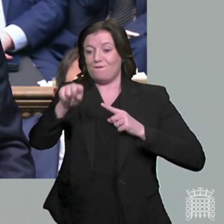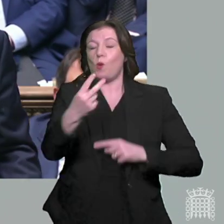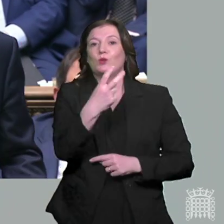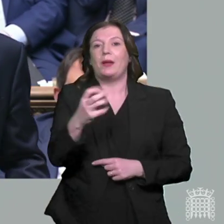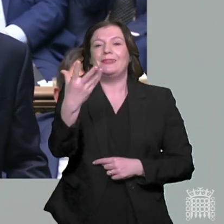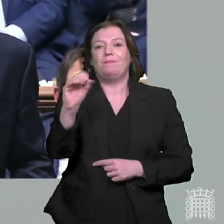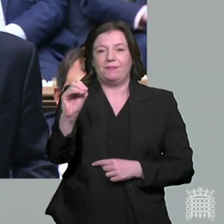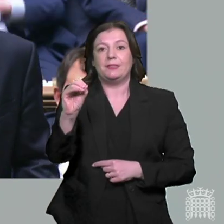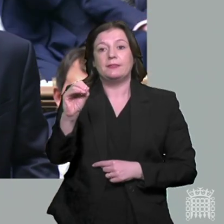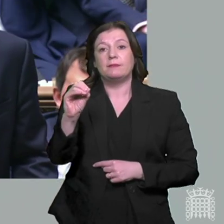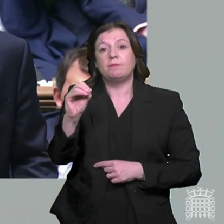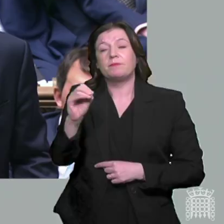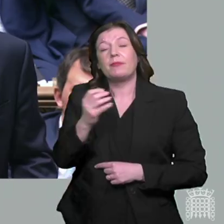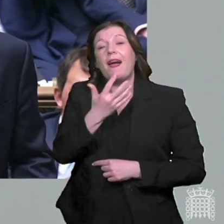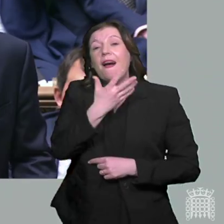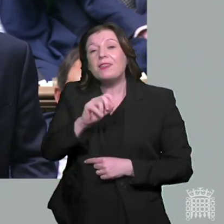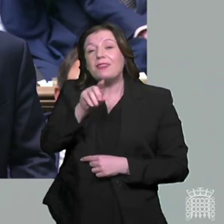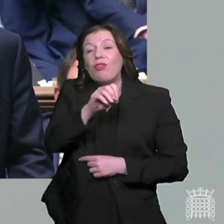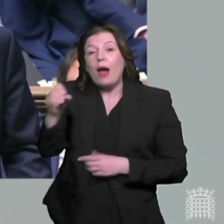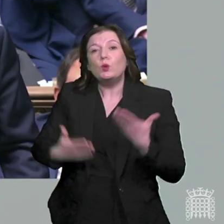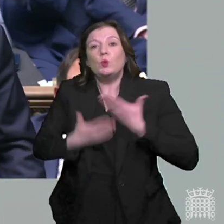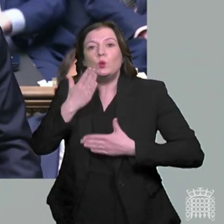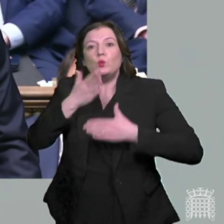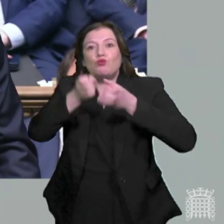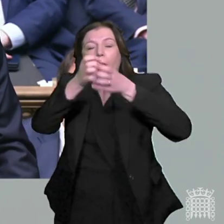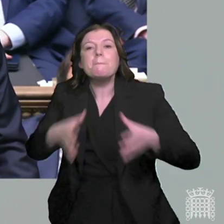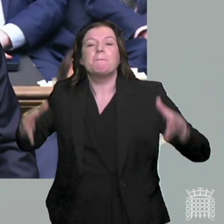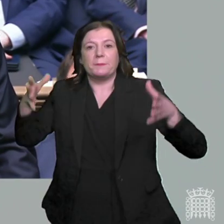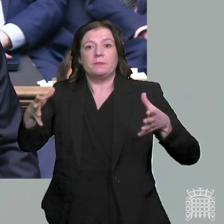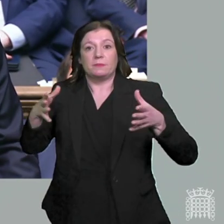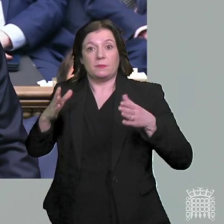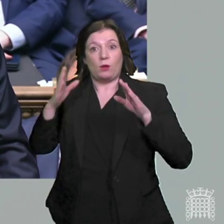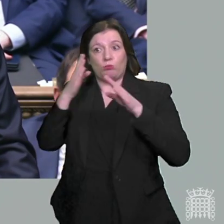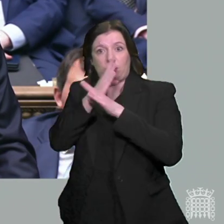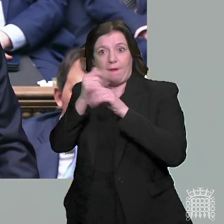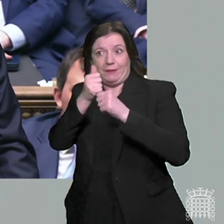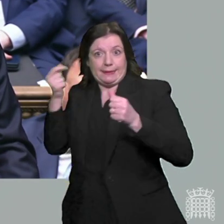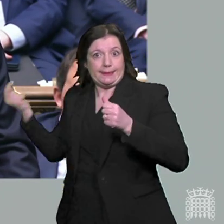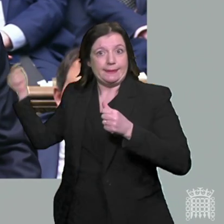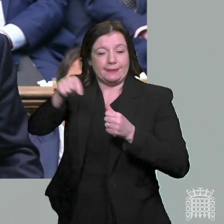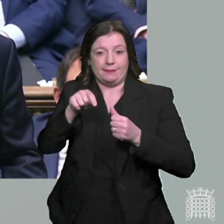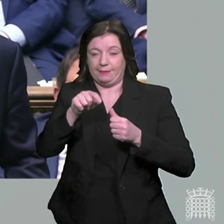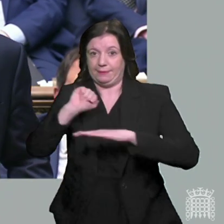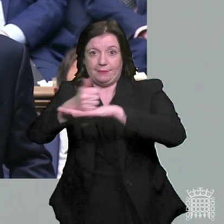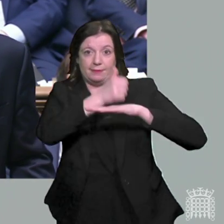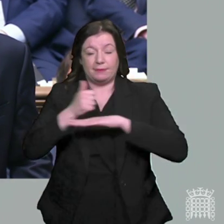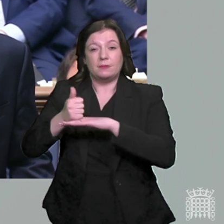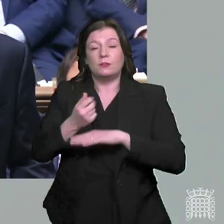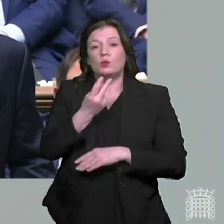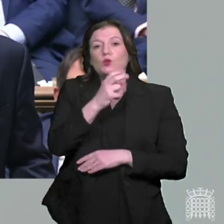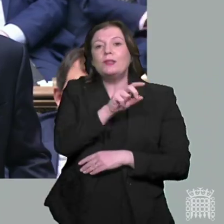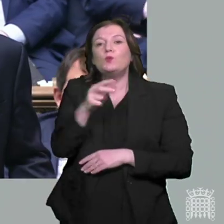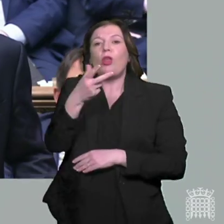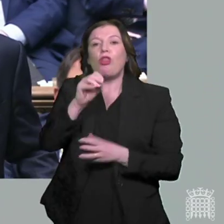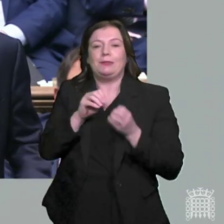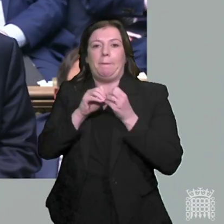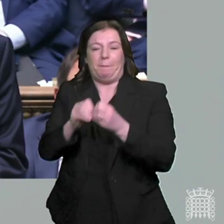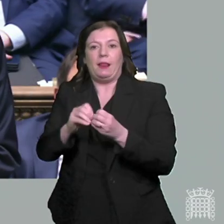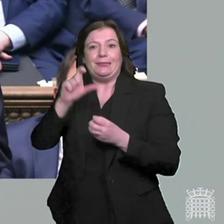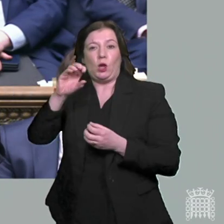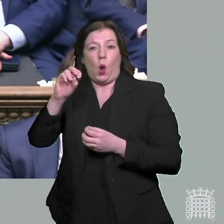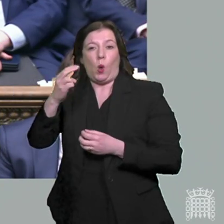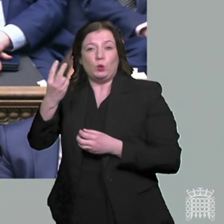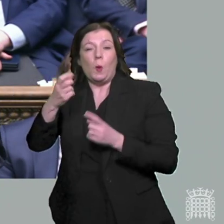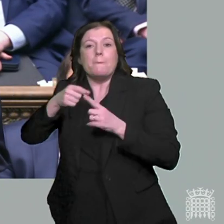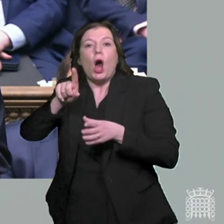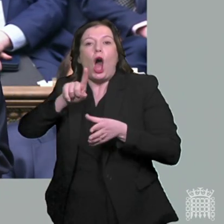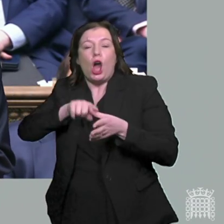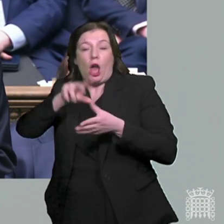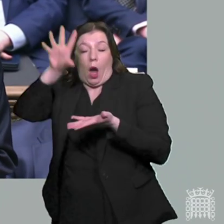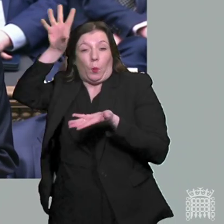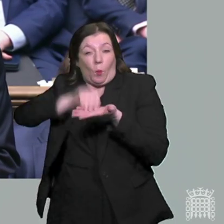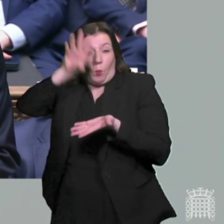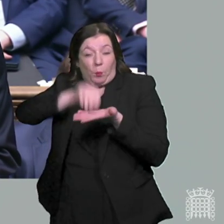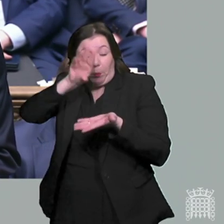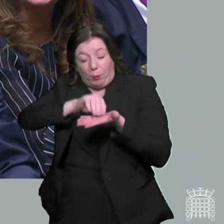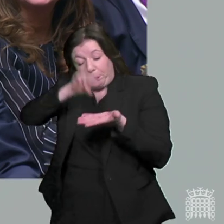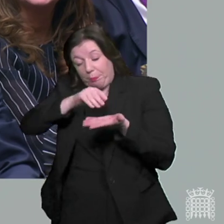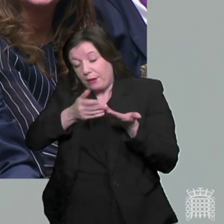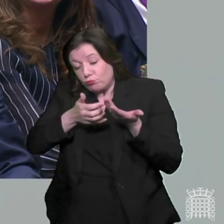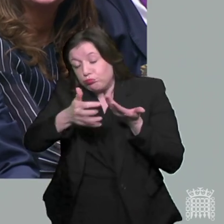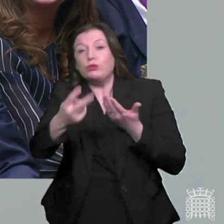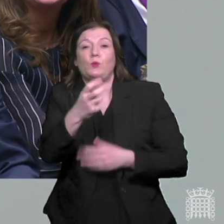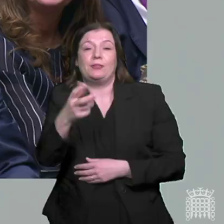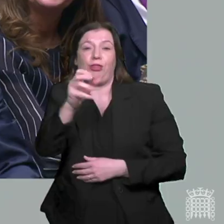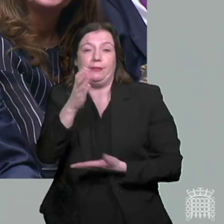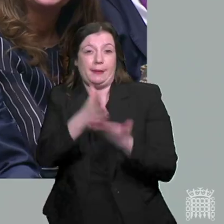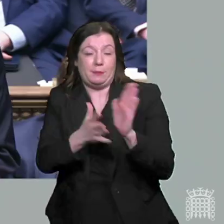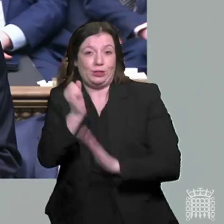That will support up to 50,000 jobs, attract private sector investment and help capture 20 to 30 million tonnes of carbon dioxide per year by 2030.